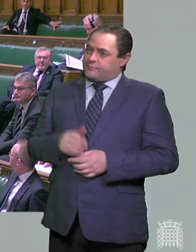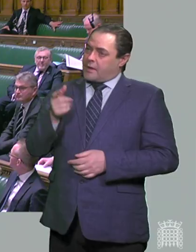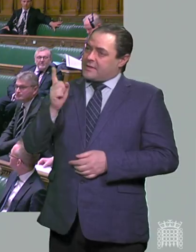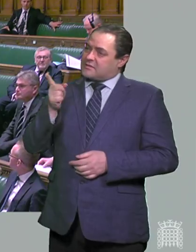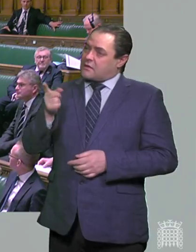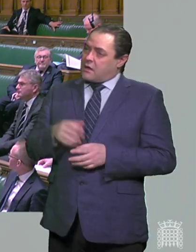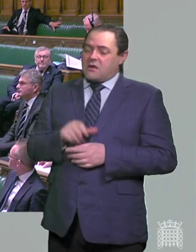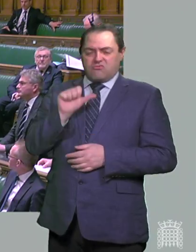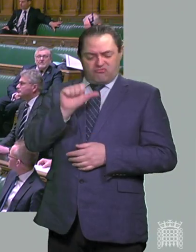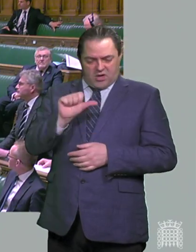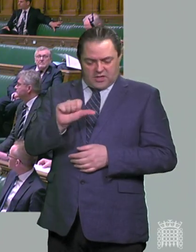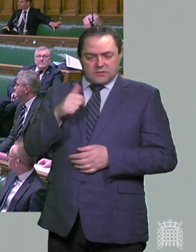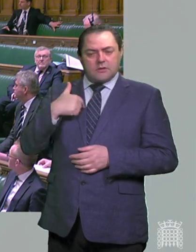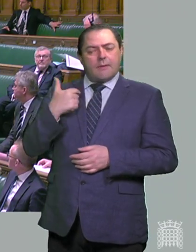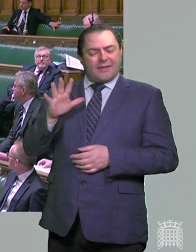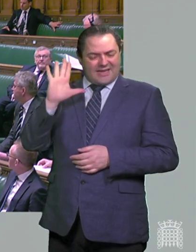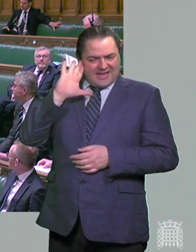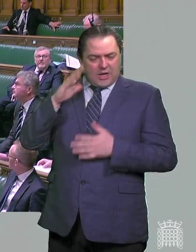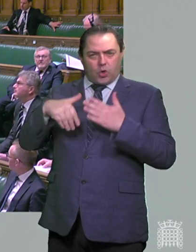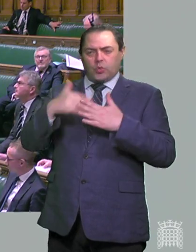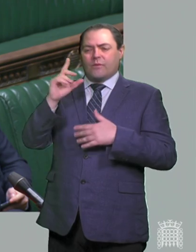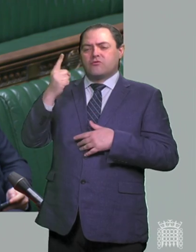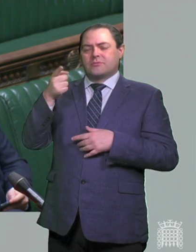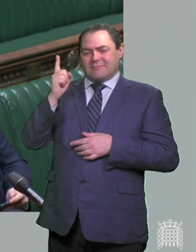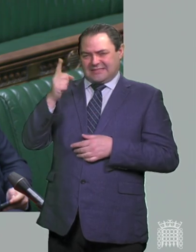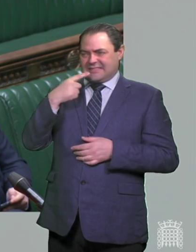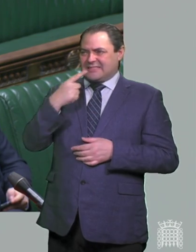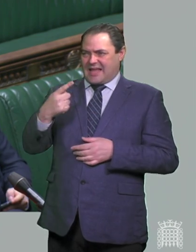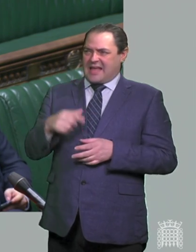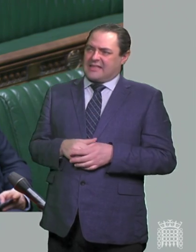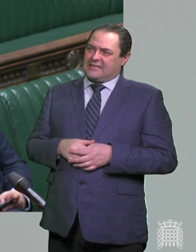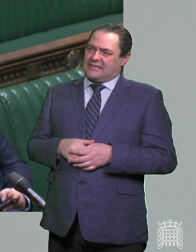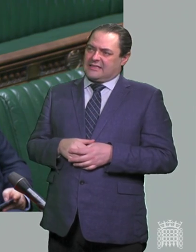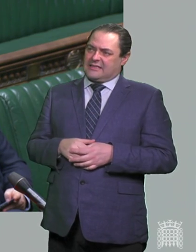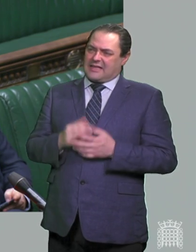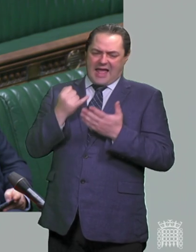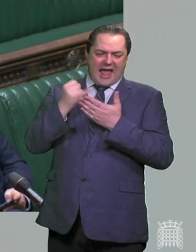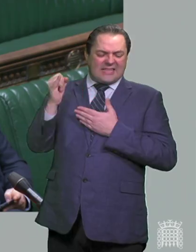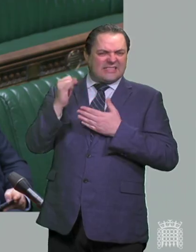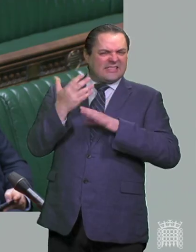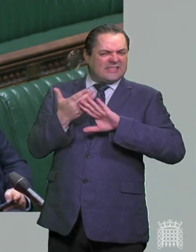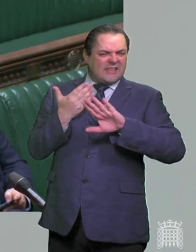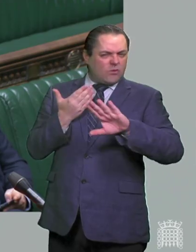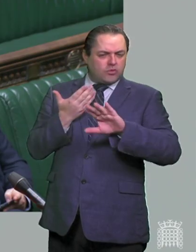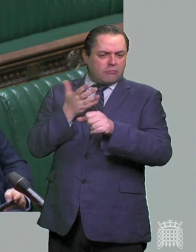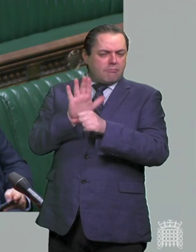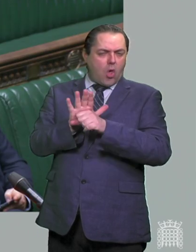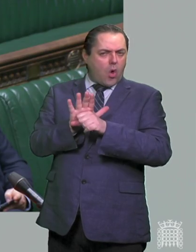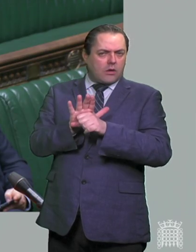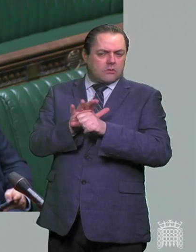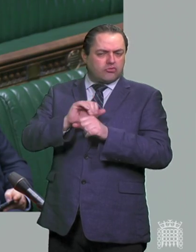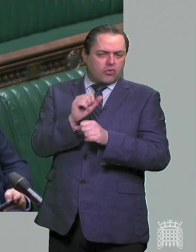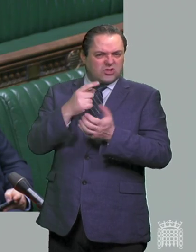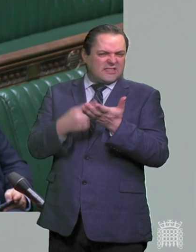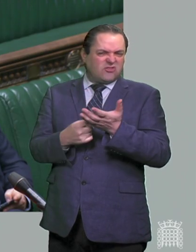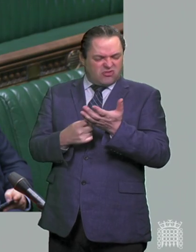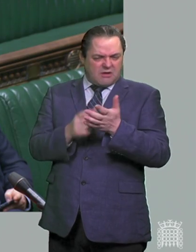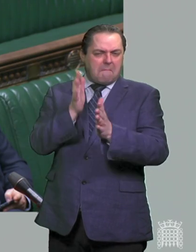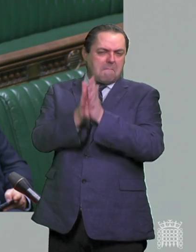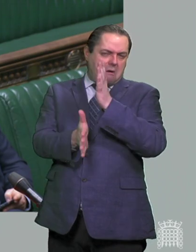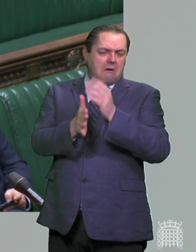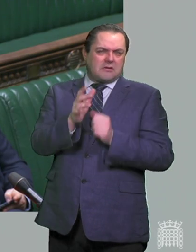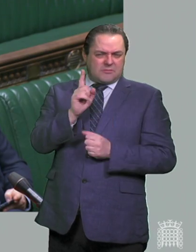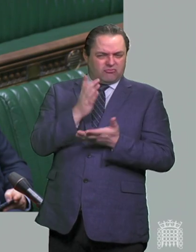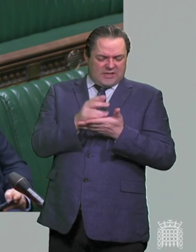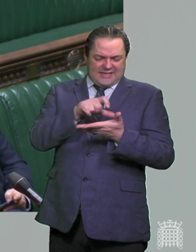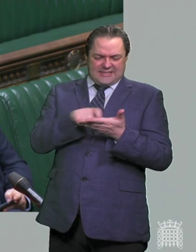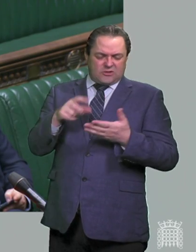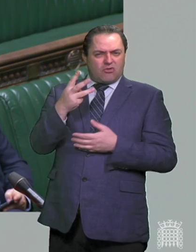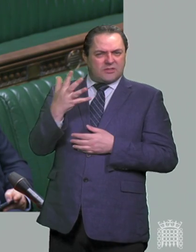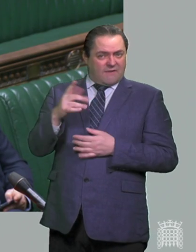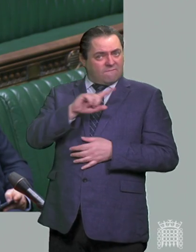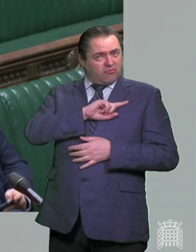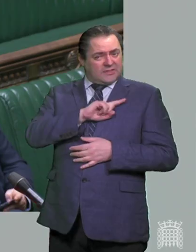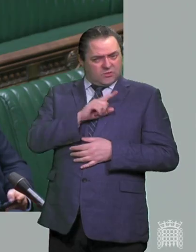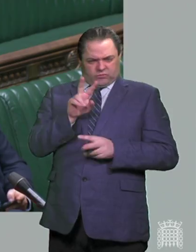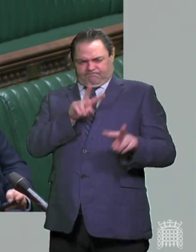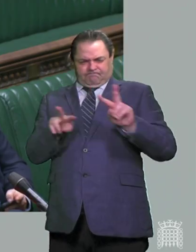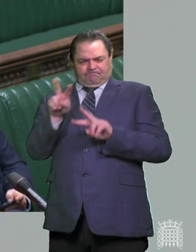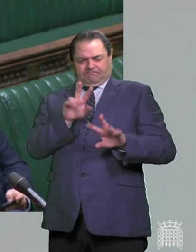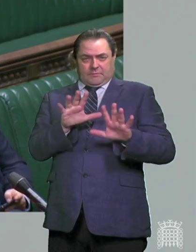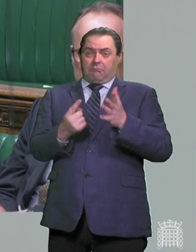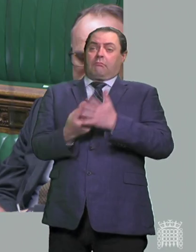Yes. I have heard the new First Minister say that it was anti-devolution to block a Bill that had been passed by the Scottish Parliament, but section 35 exists for that very reason.